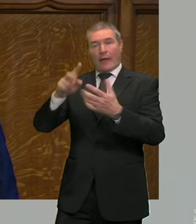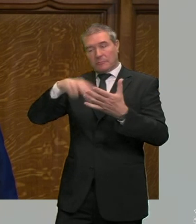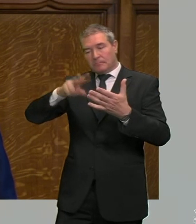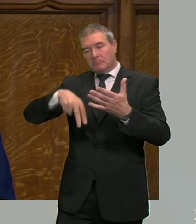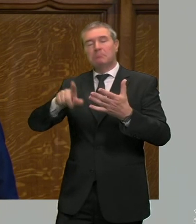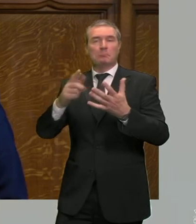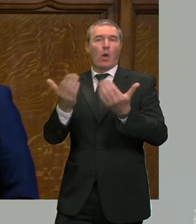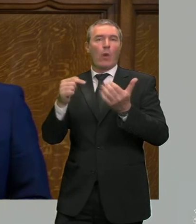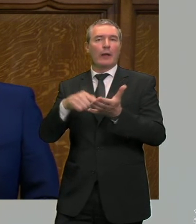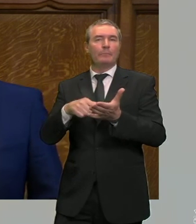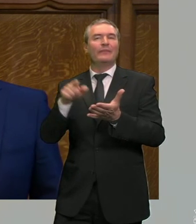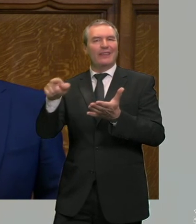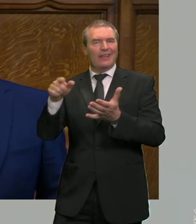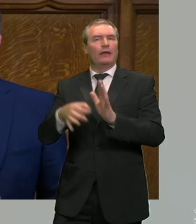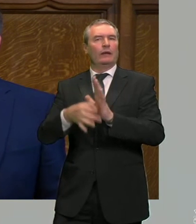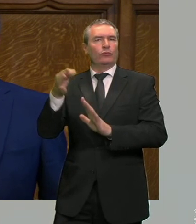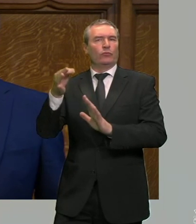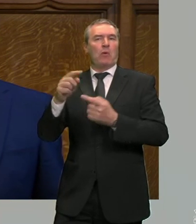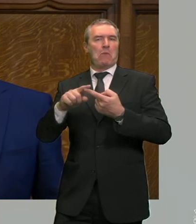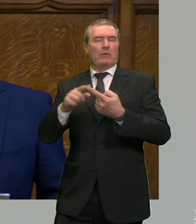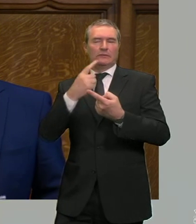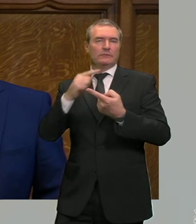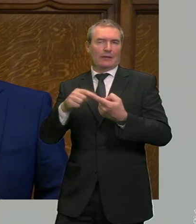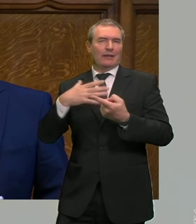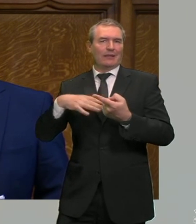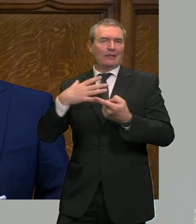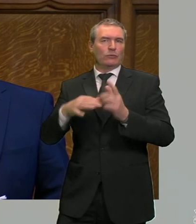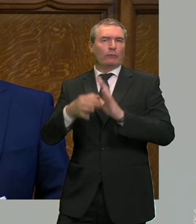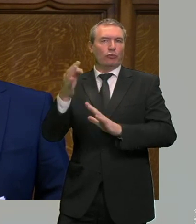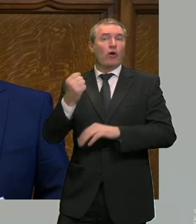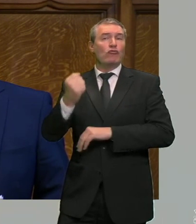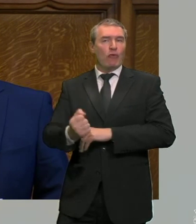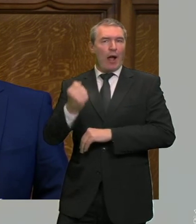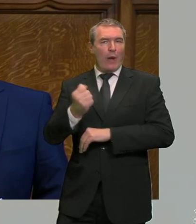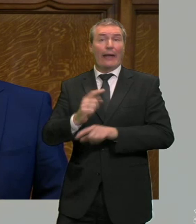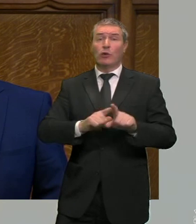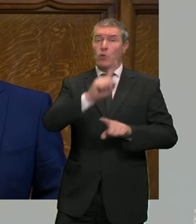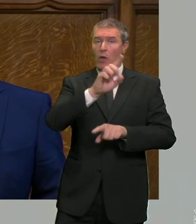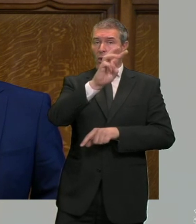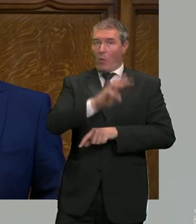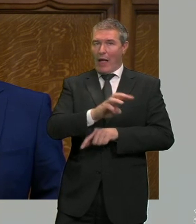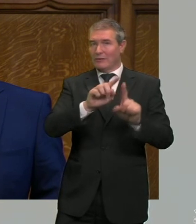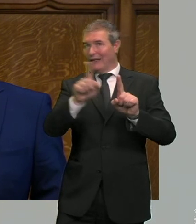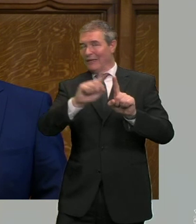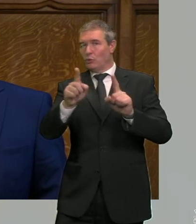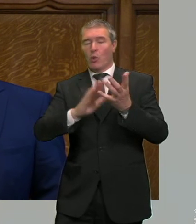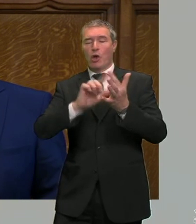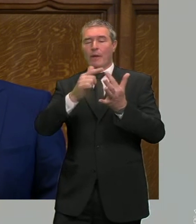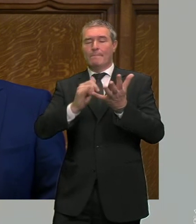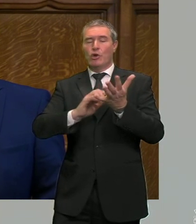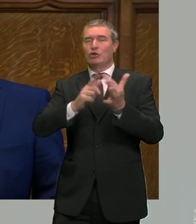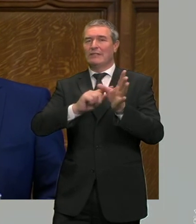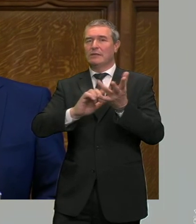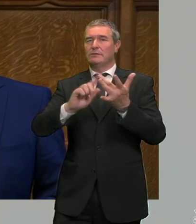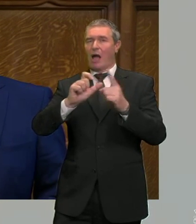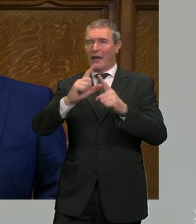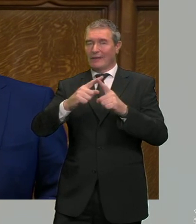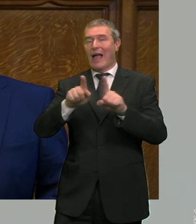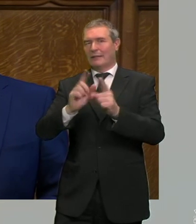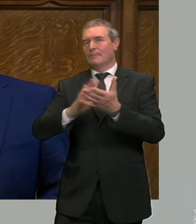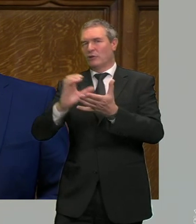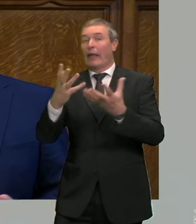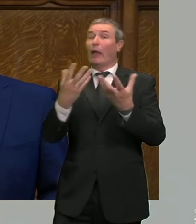He highlights the improvements that need to be made to the railways in north Wales, linking up with Merseyside and Manchester, as well as the A55.